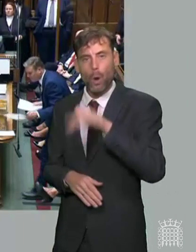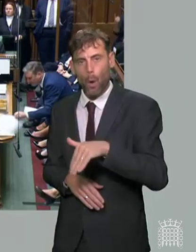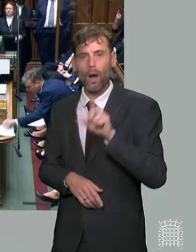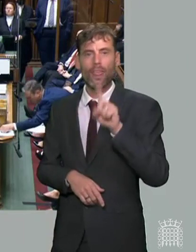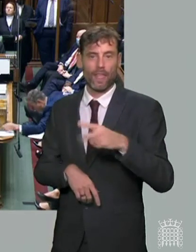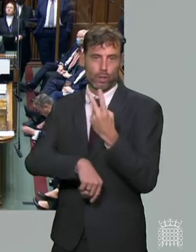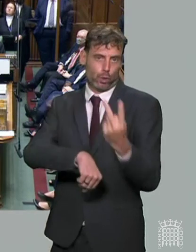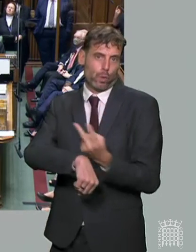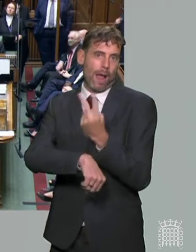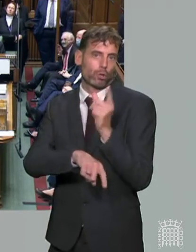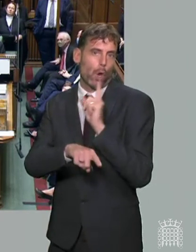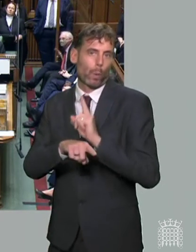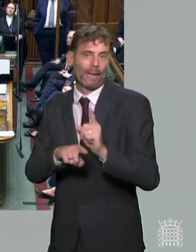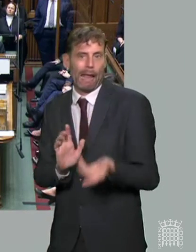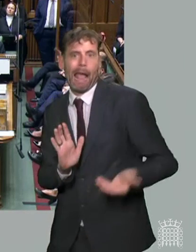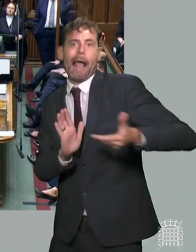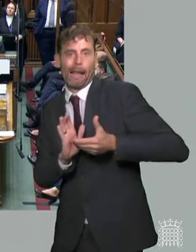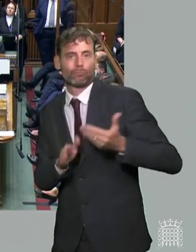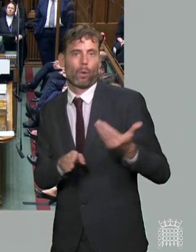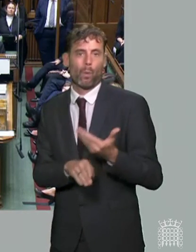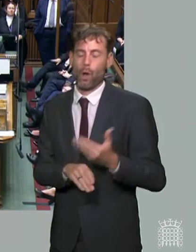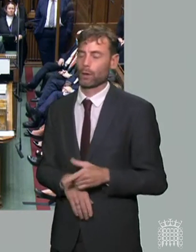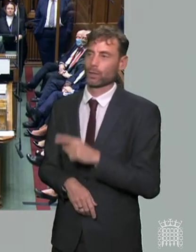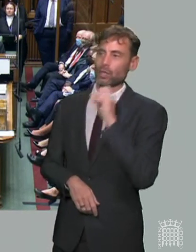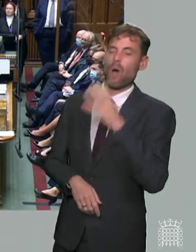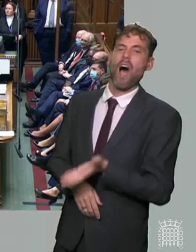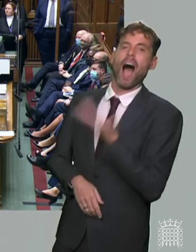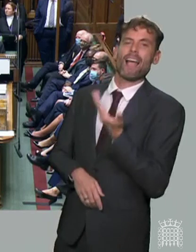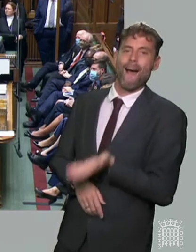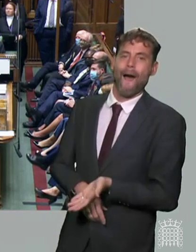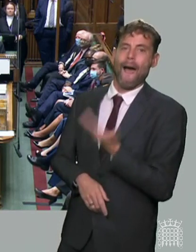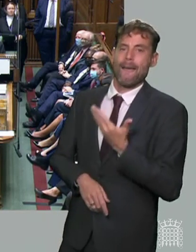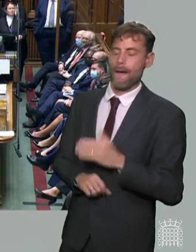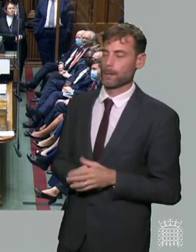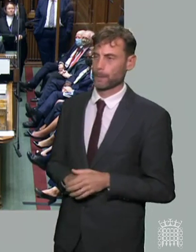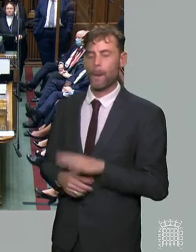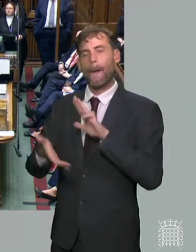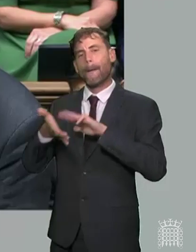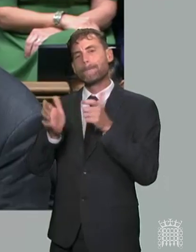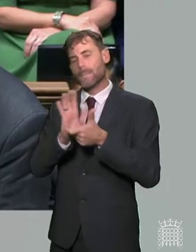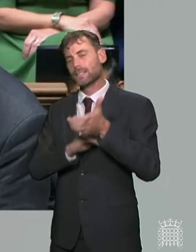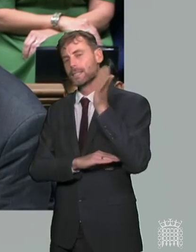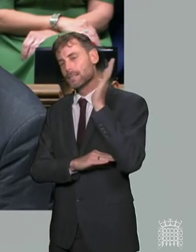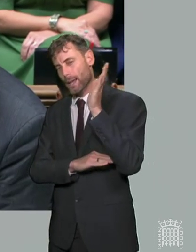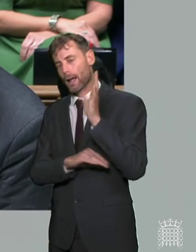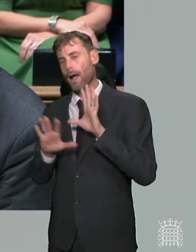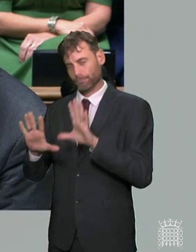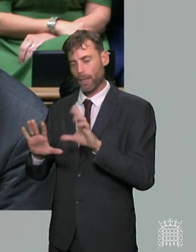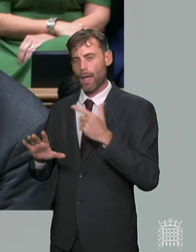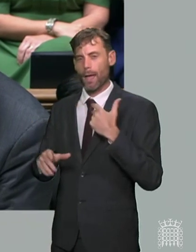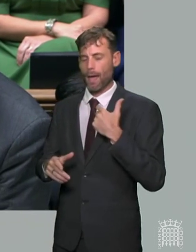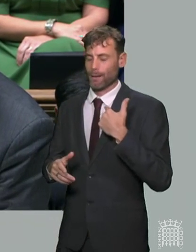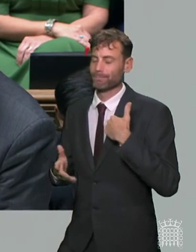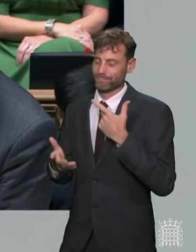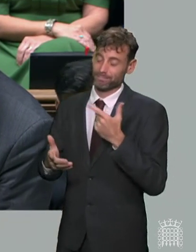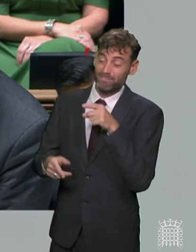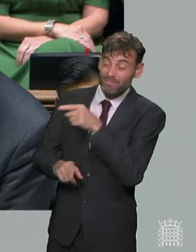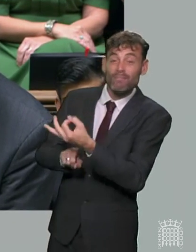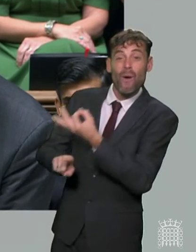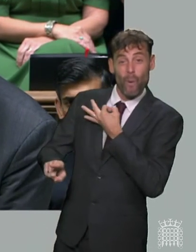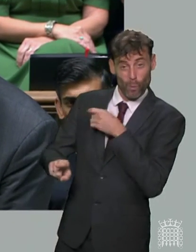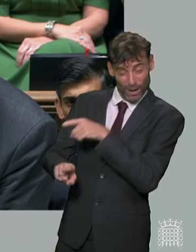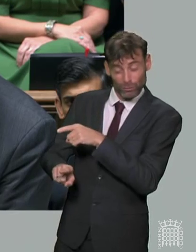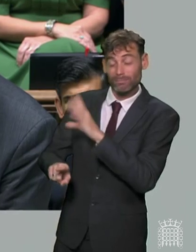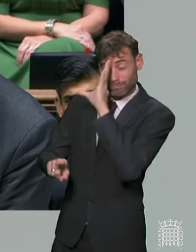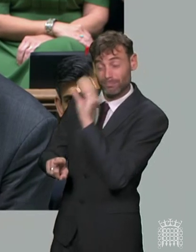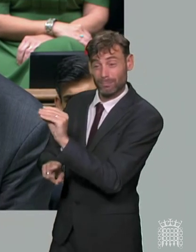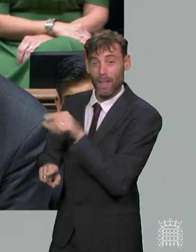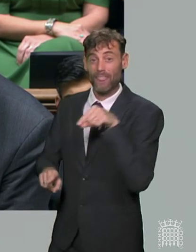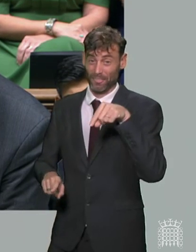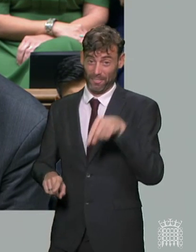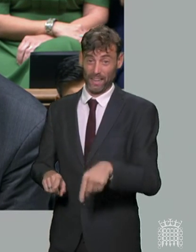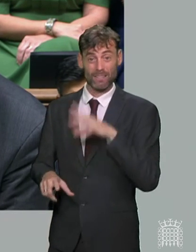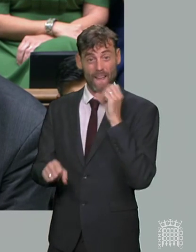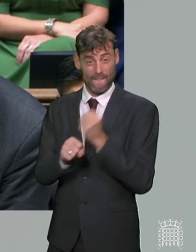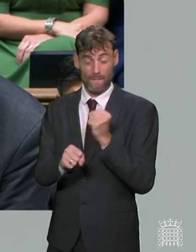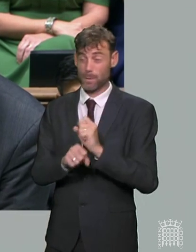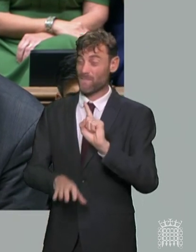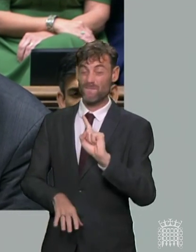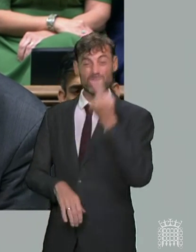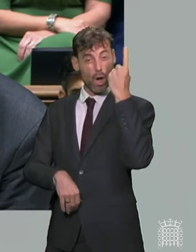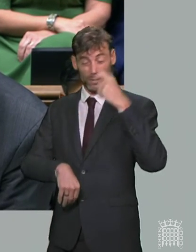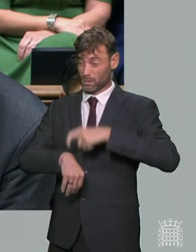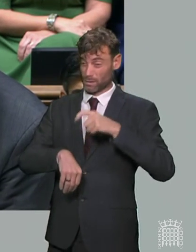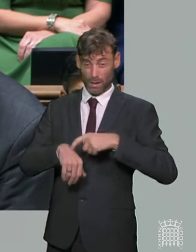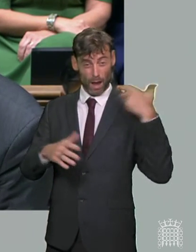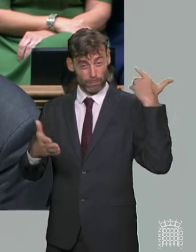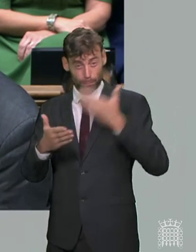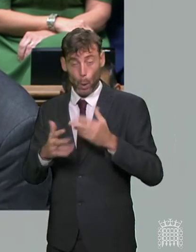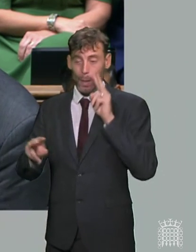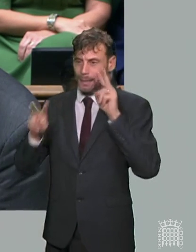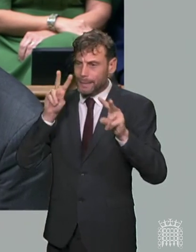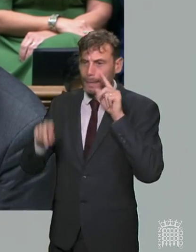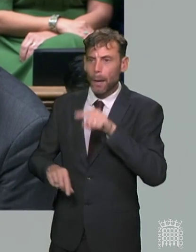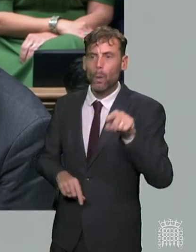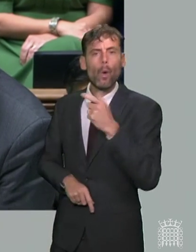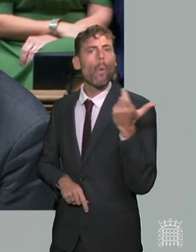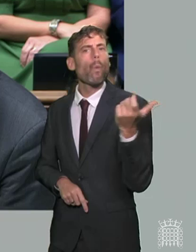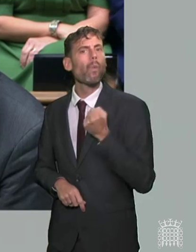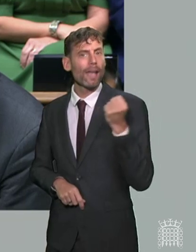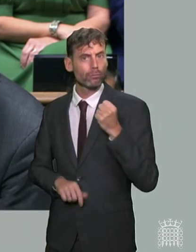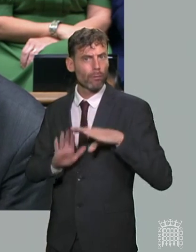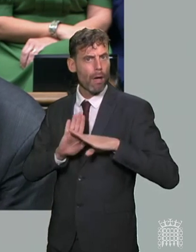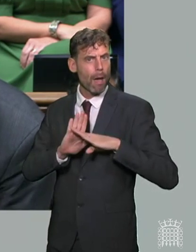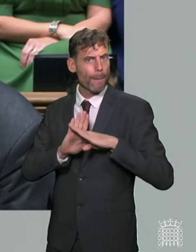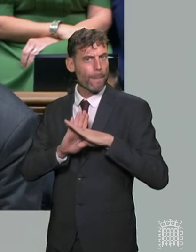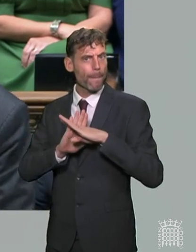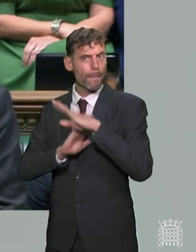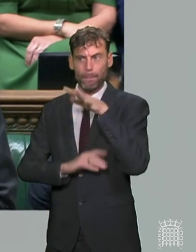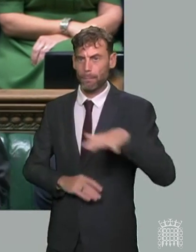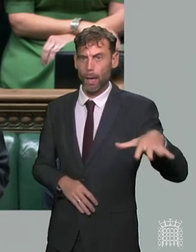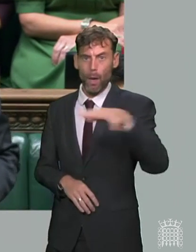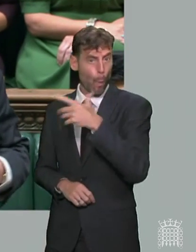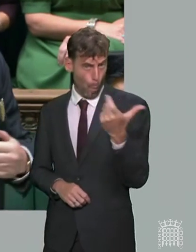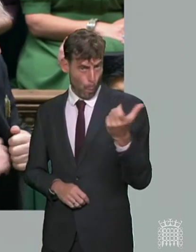What I can tell the right honourable and learned Gentleman is that under this Government, for the first time in decades, wages are rising.